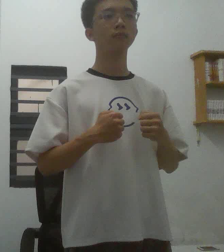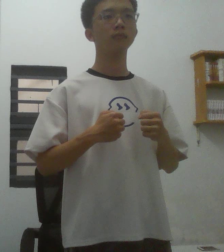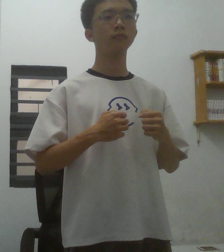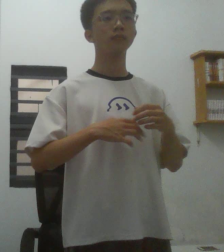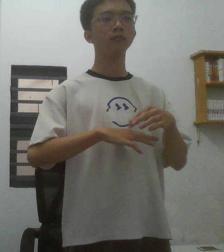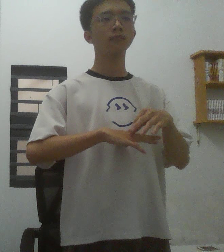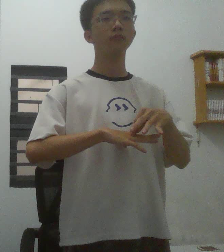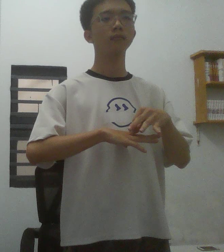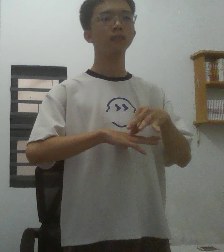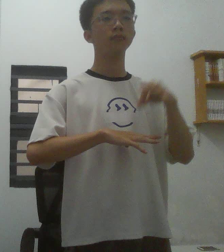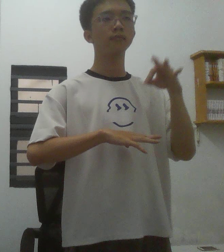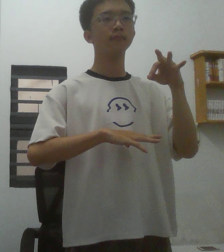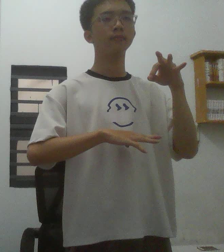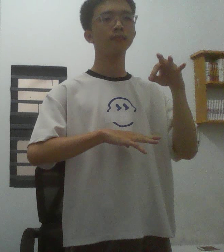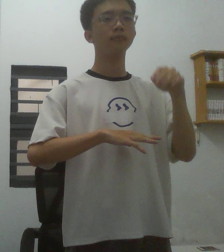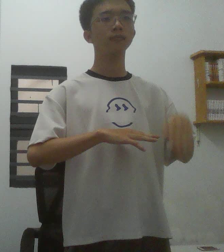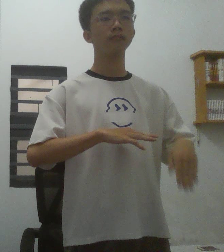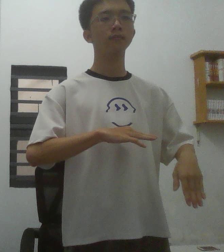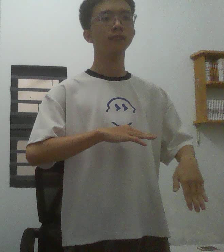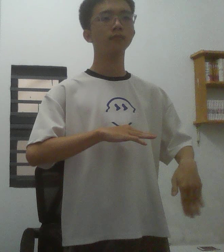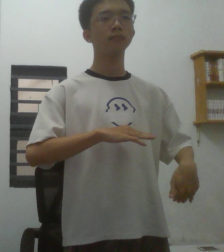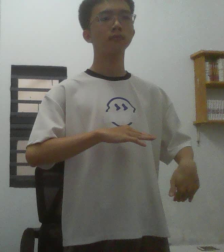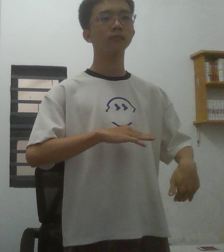tuan sau